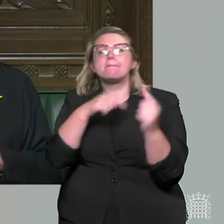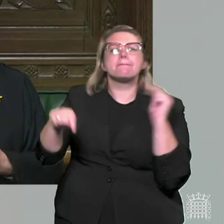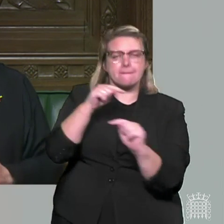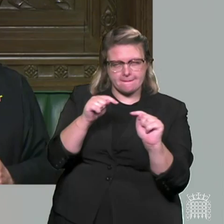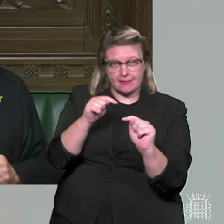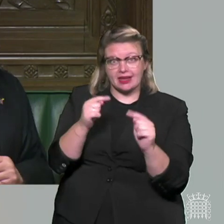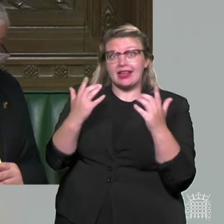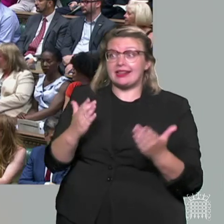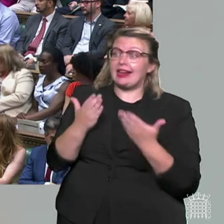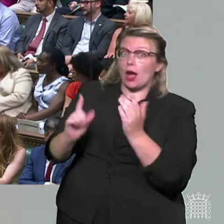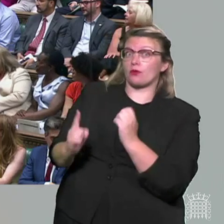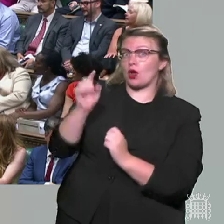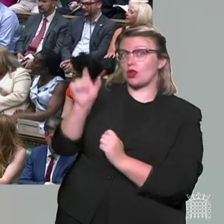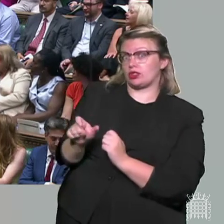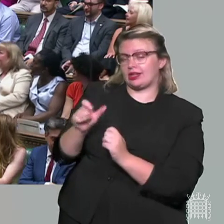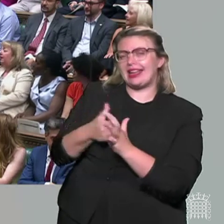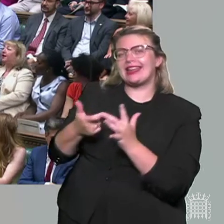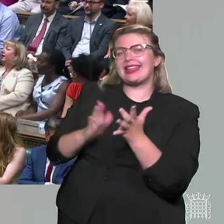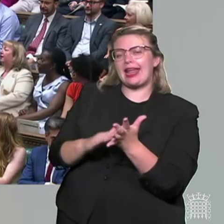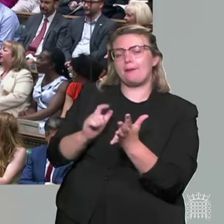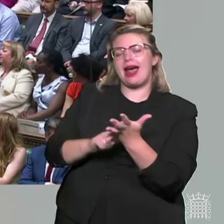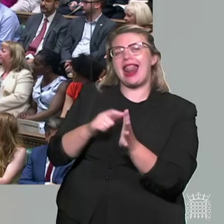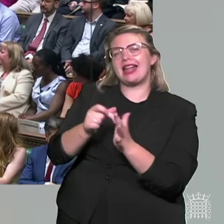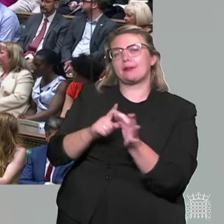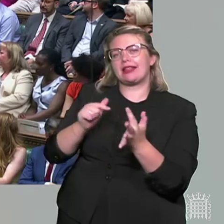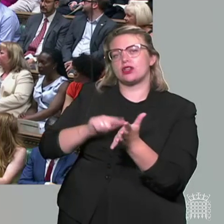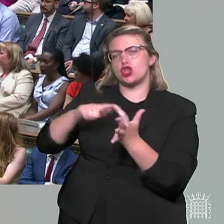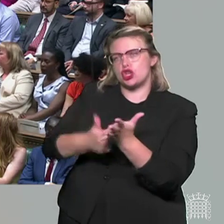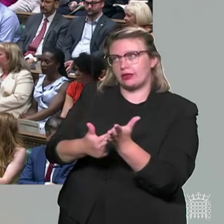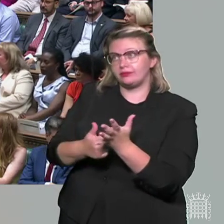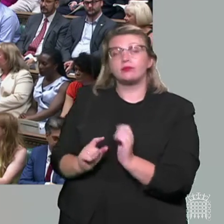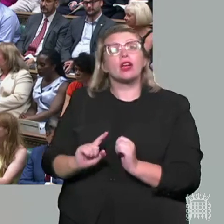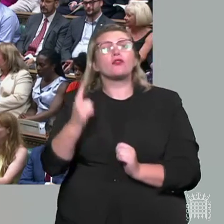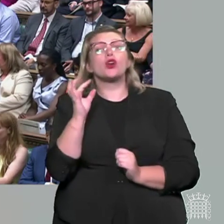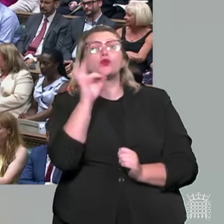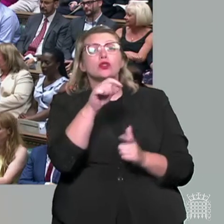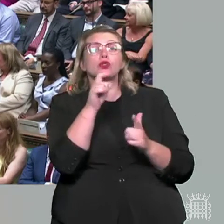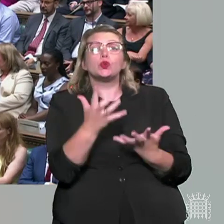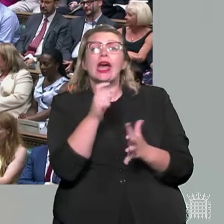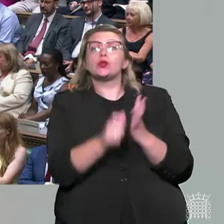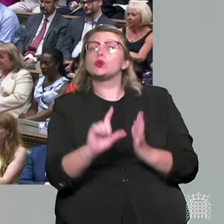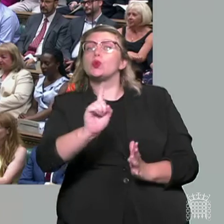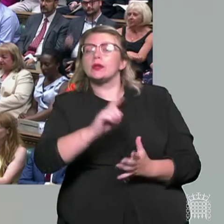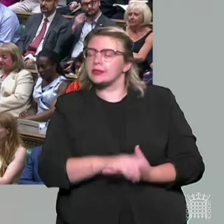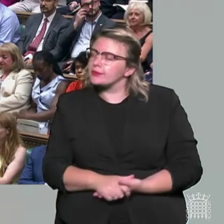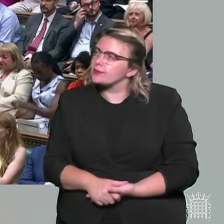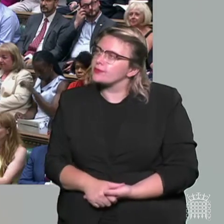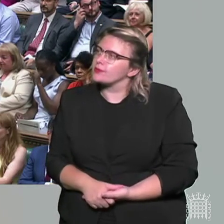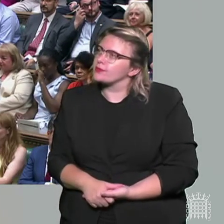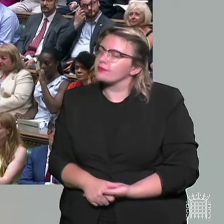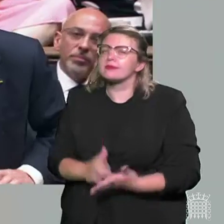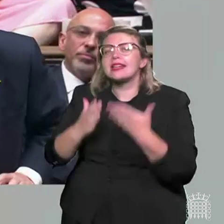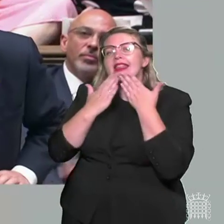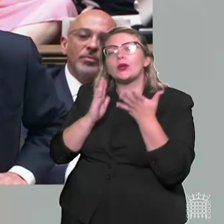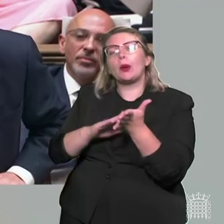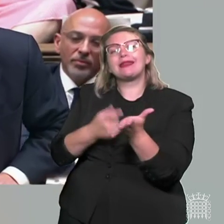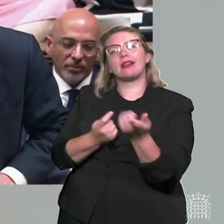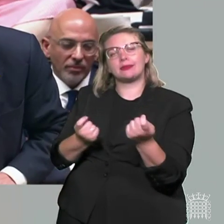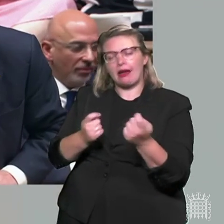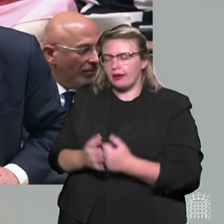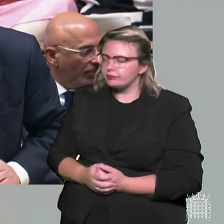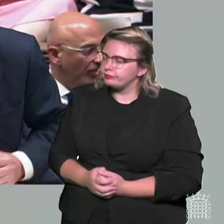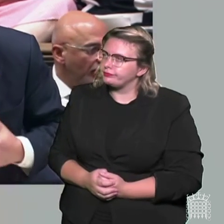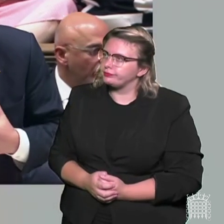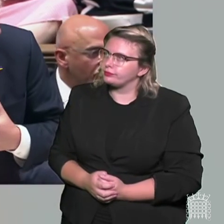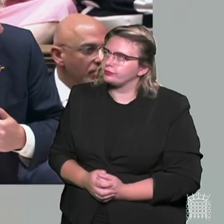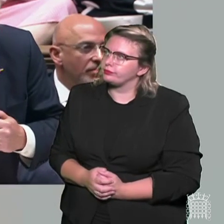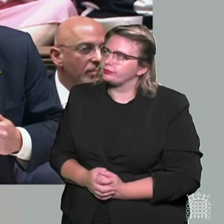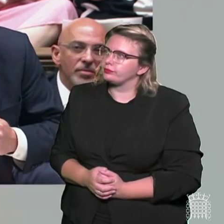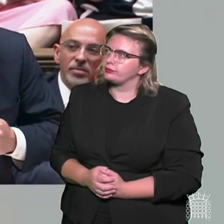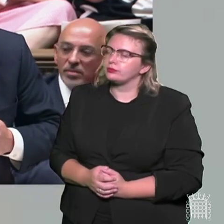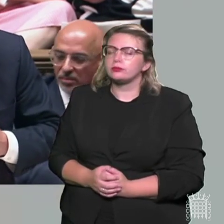I know the whole House will want to thank them and all our frontline services who have been working hard to keep us safe.